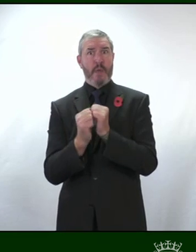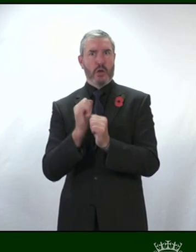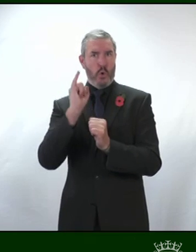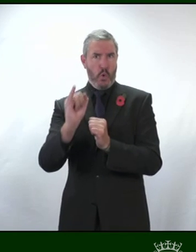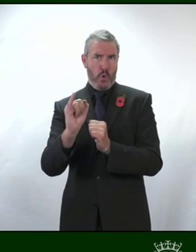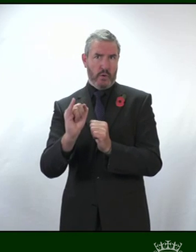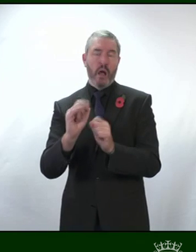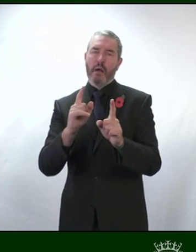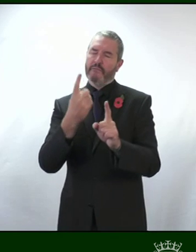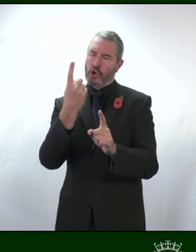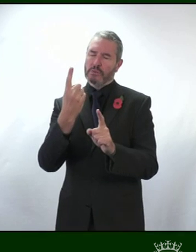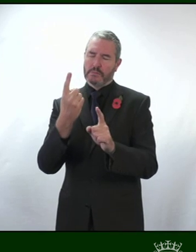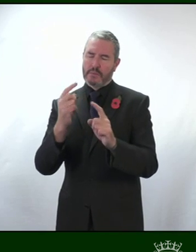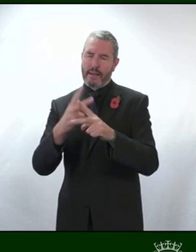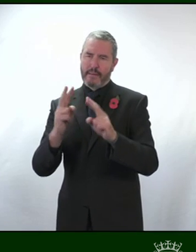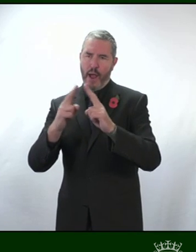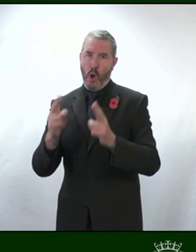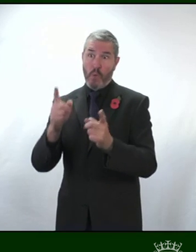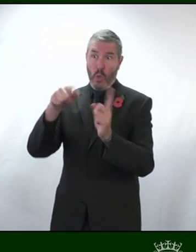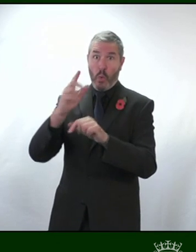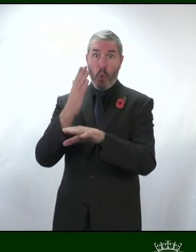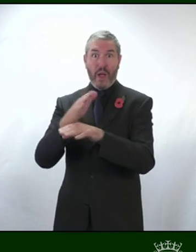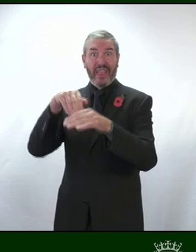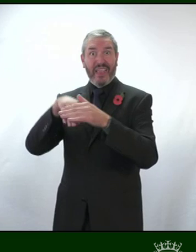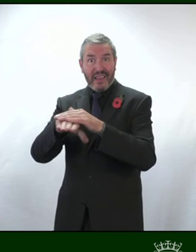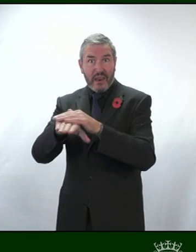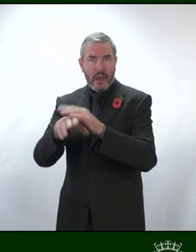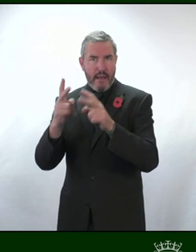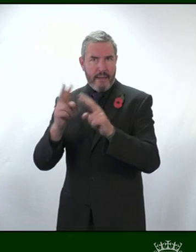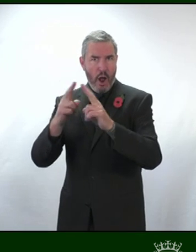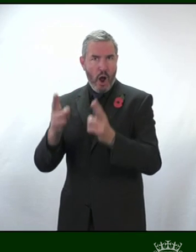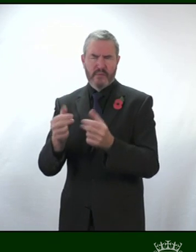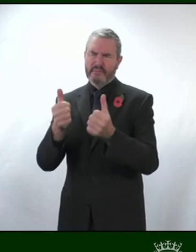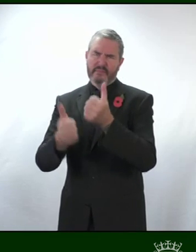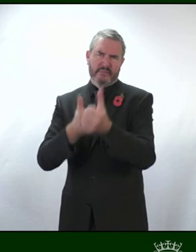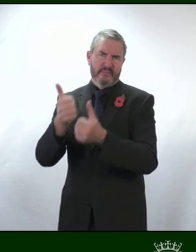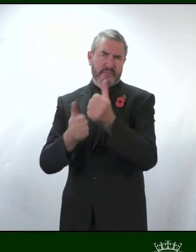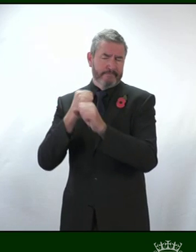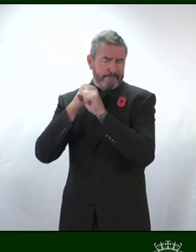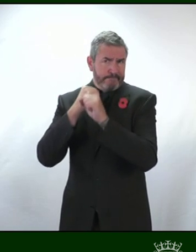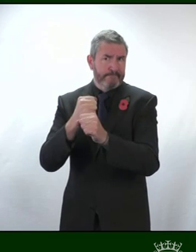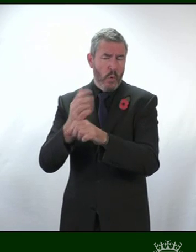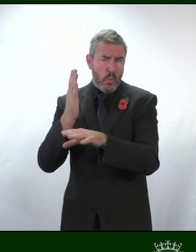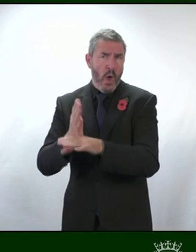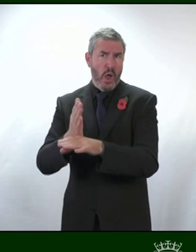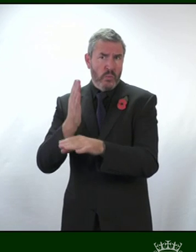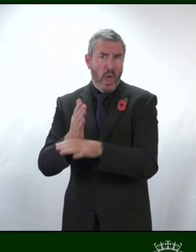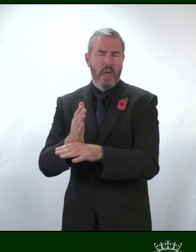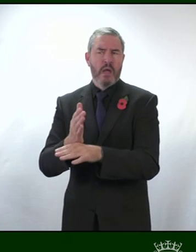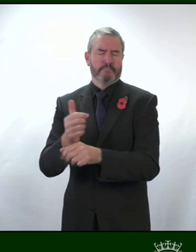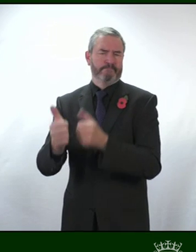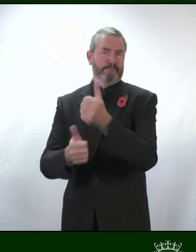Can I pay tribute to all those working in care homes, who have given such dedication and commitment in the toughest of circumstances?